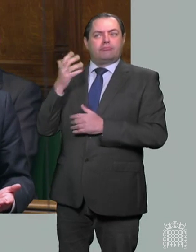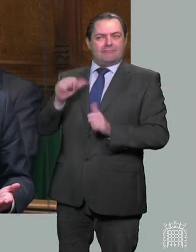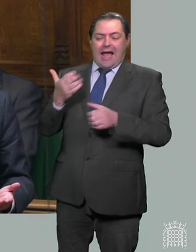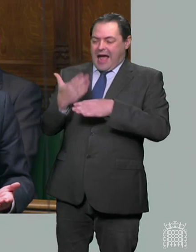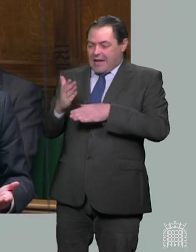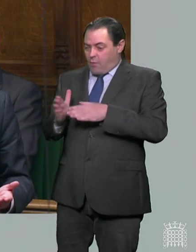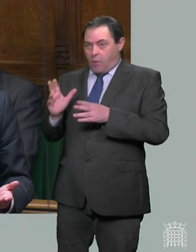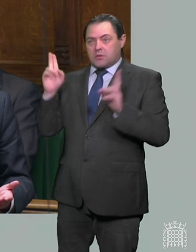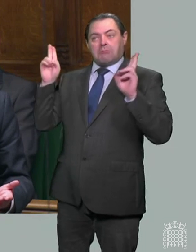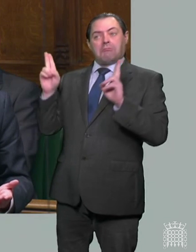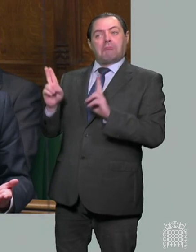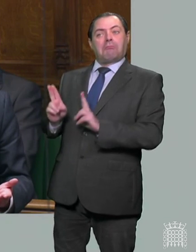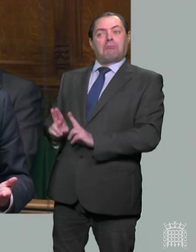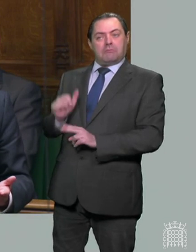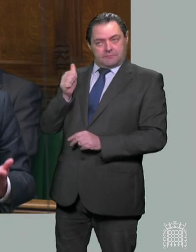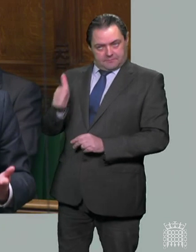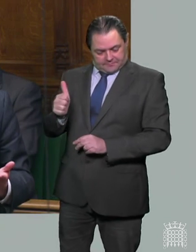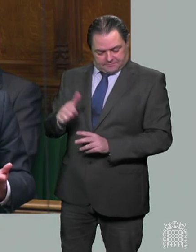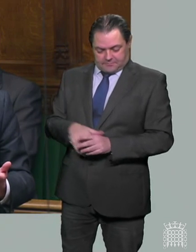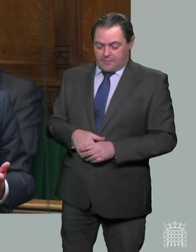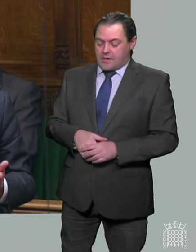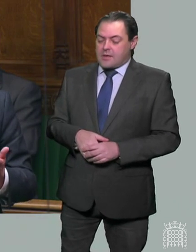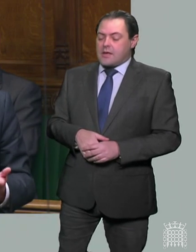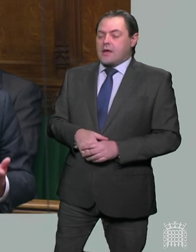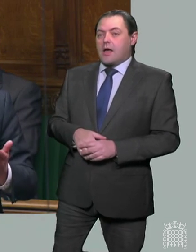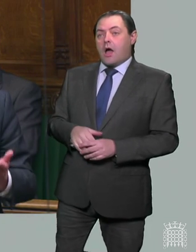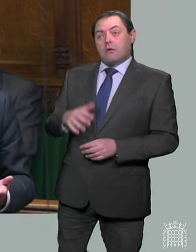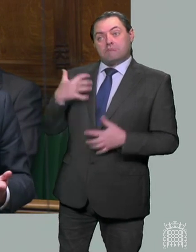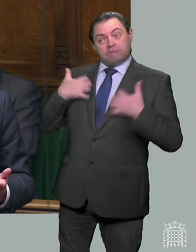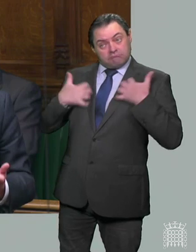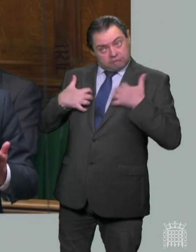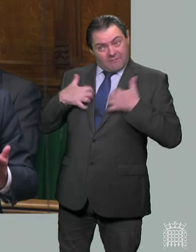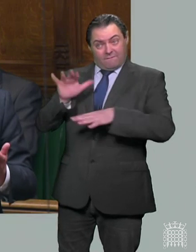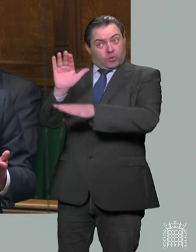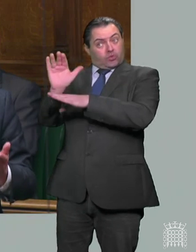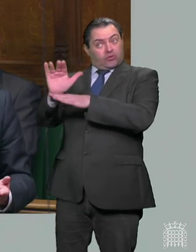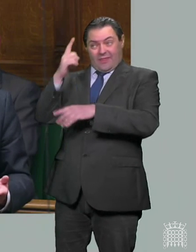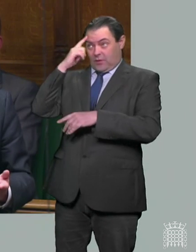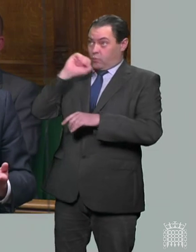Unemployment is now beginning to come down and we look to a confident future.